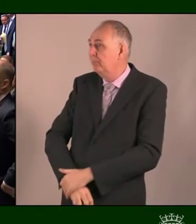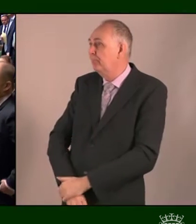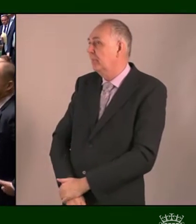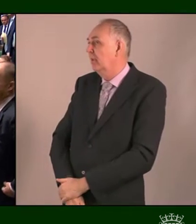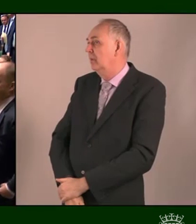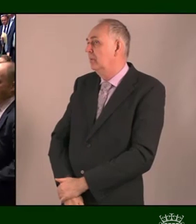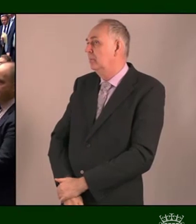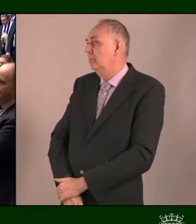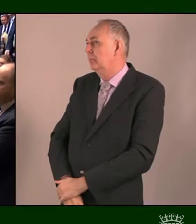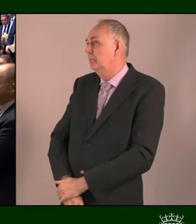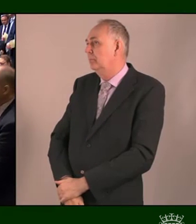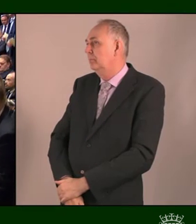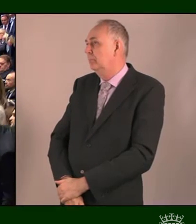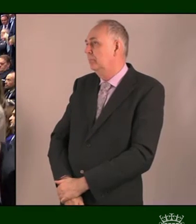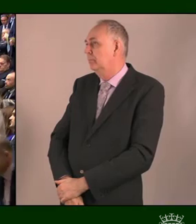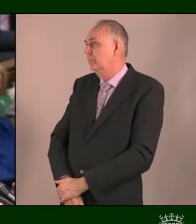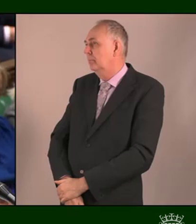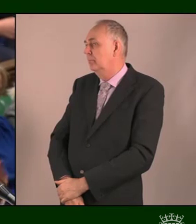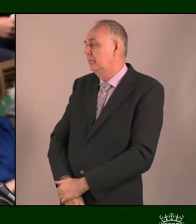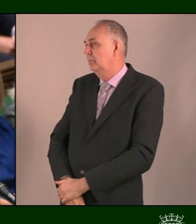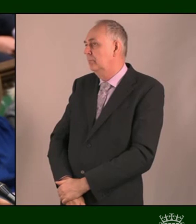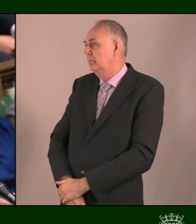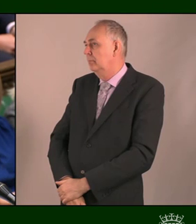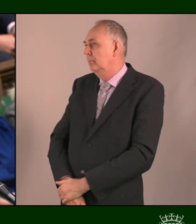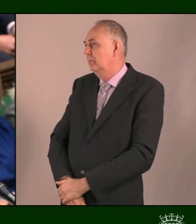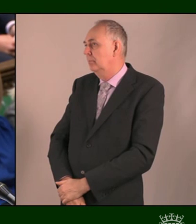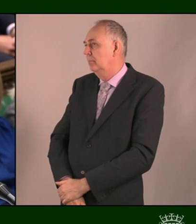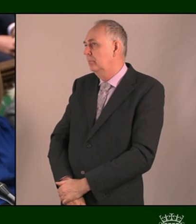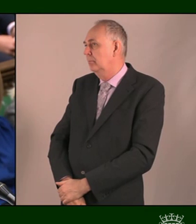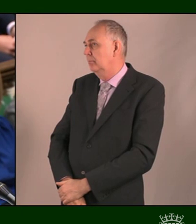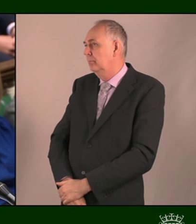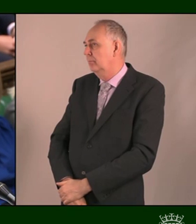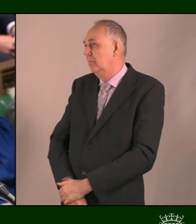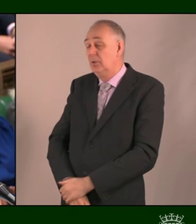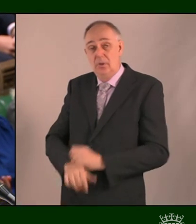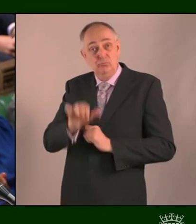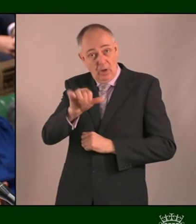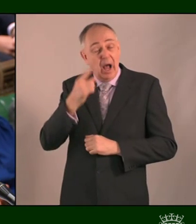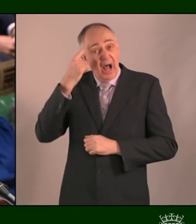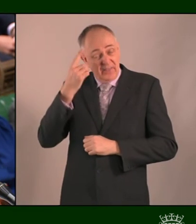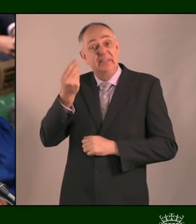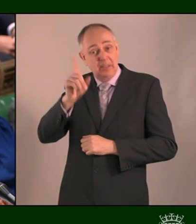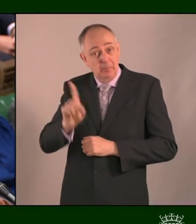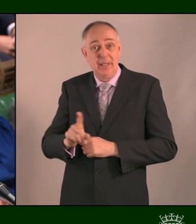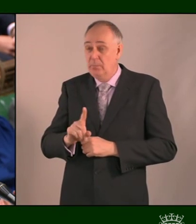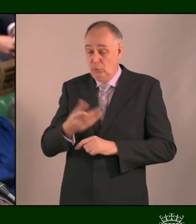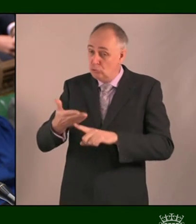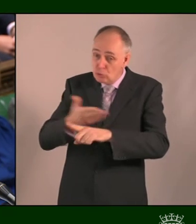It is certainly true that people have been let out far too early, far too often.